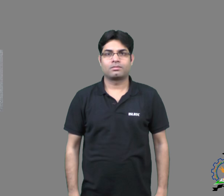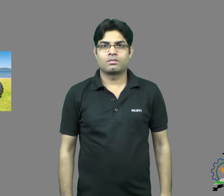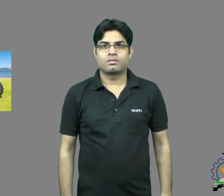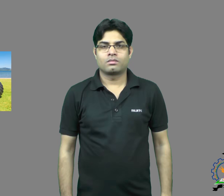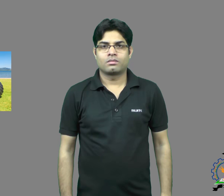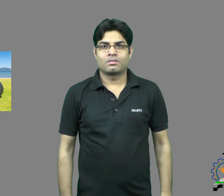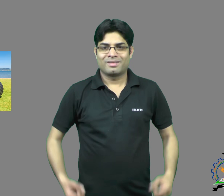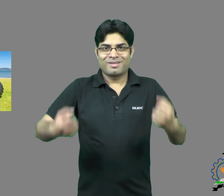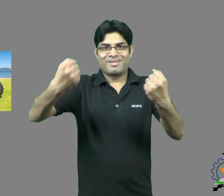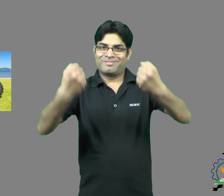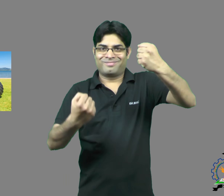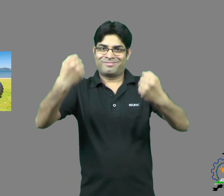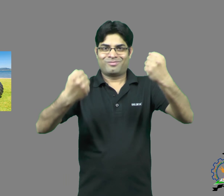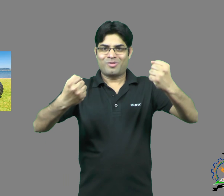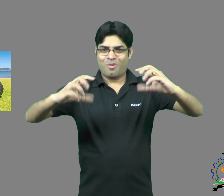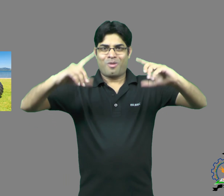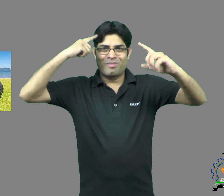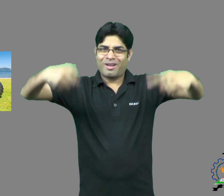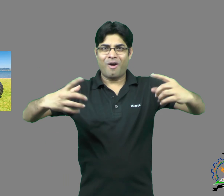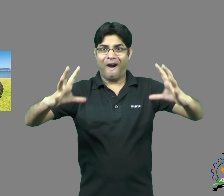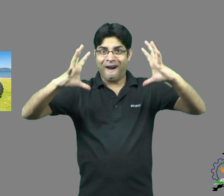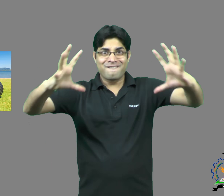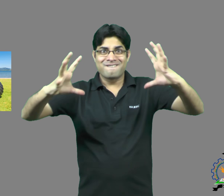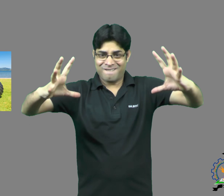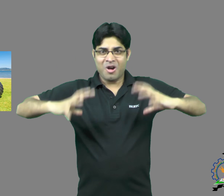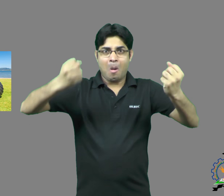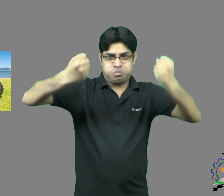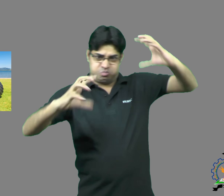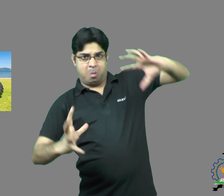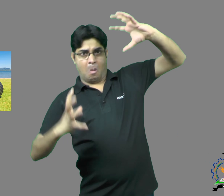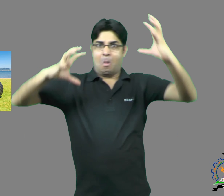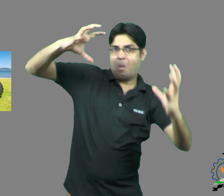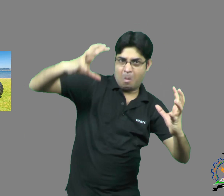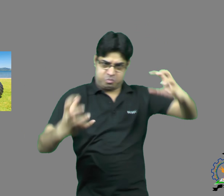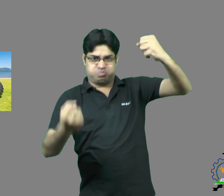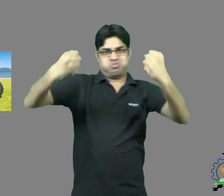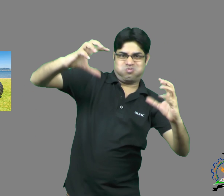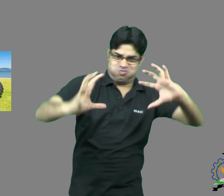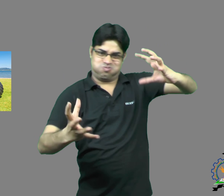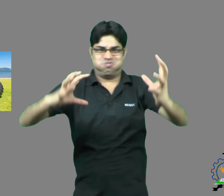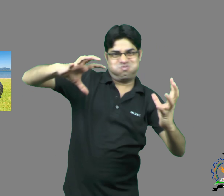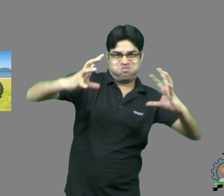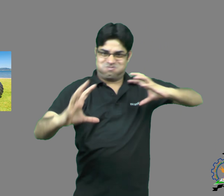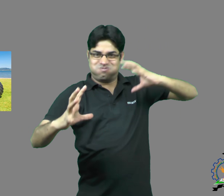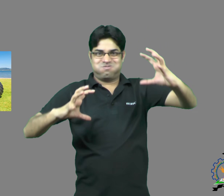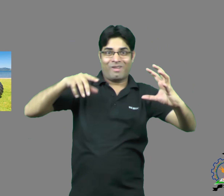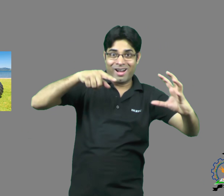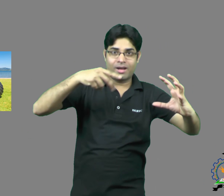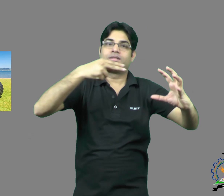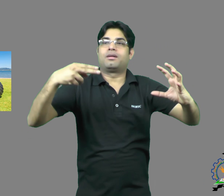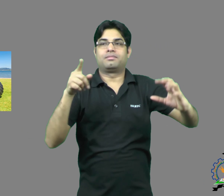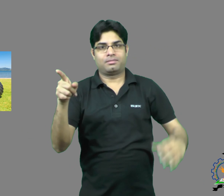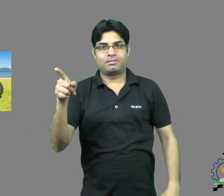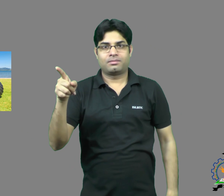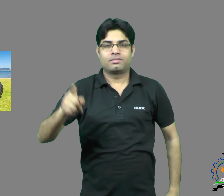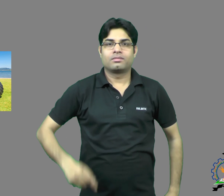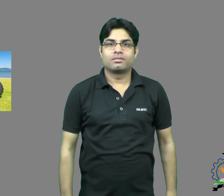Monster Truck